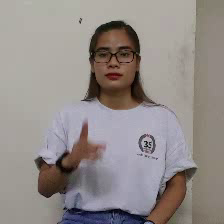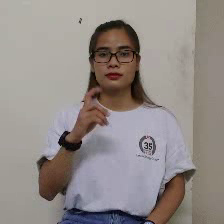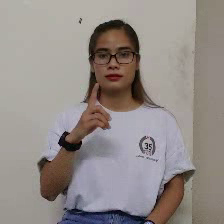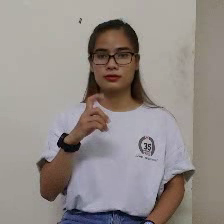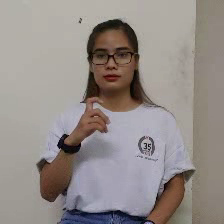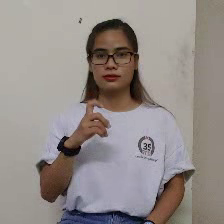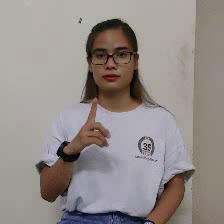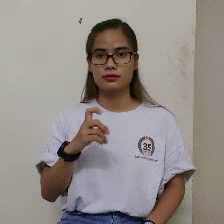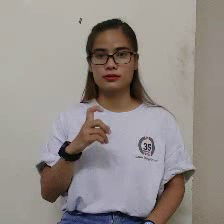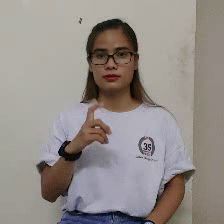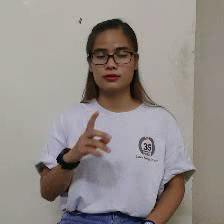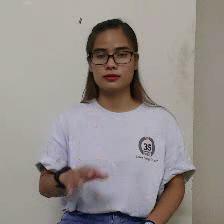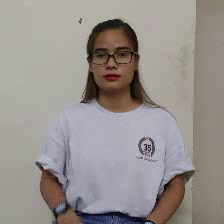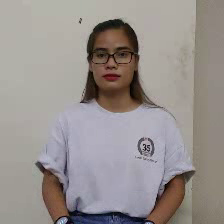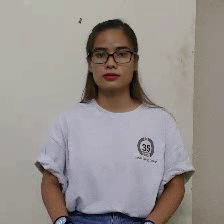Đâu